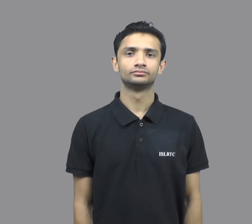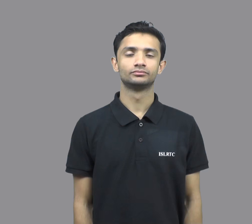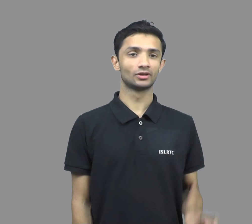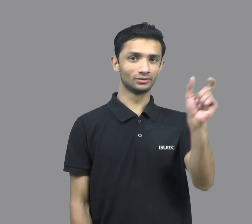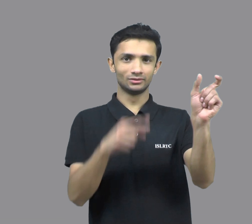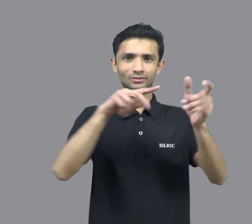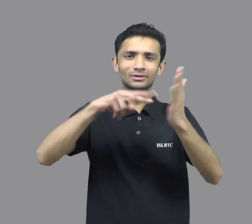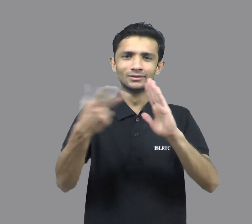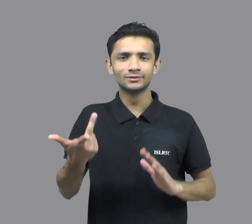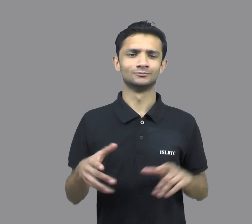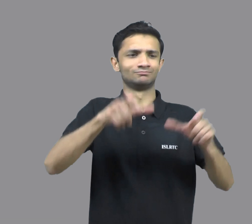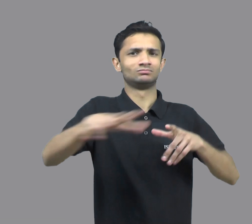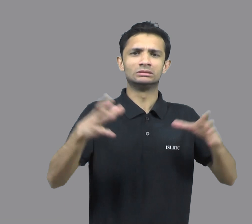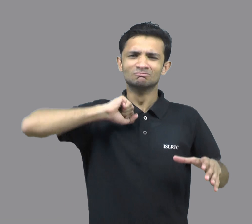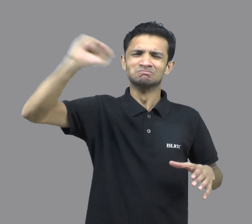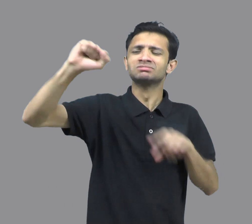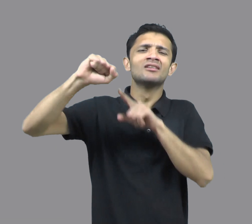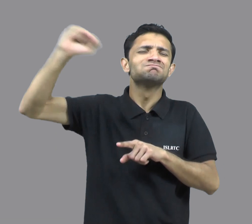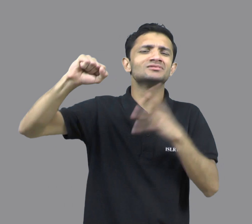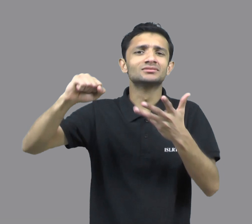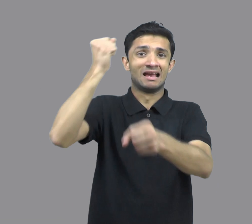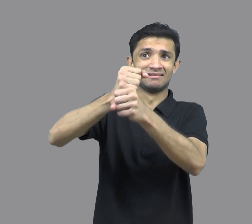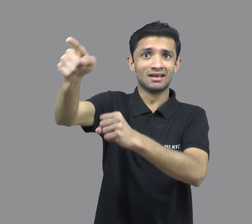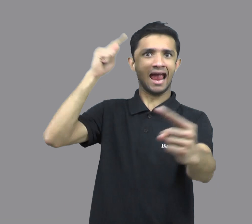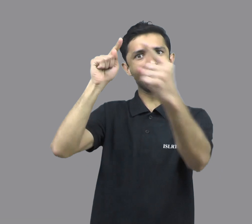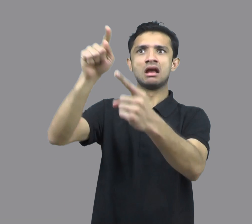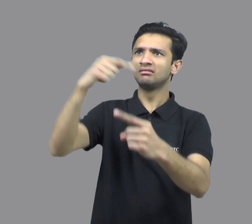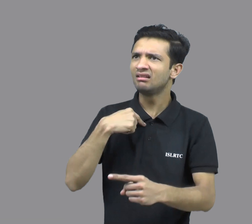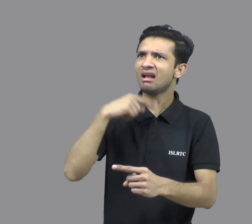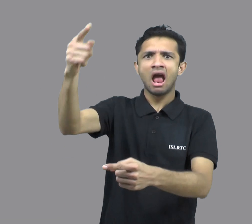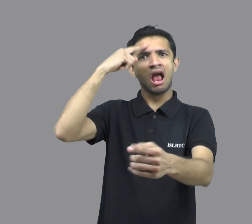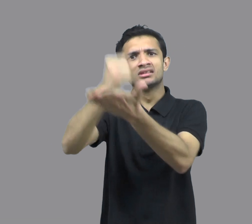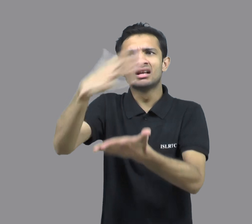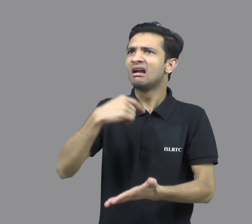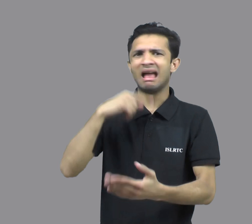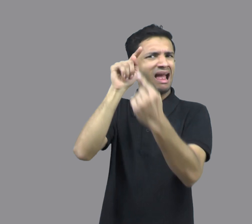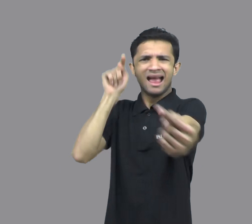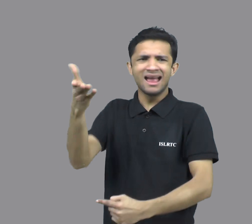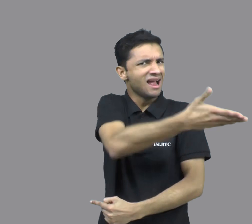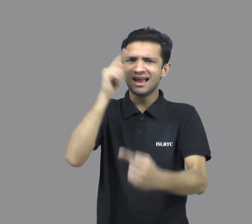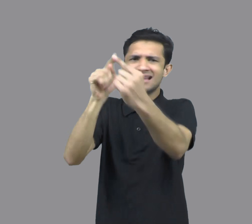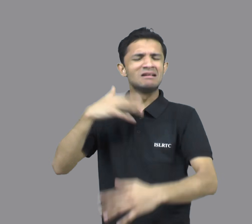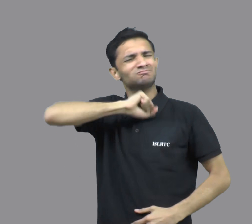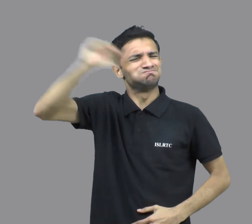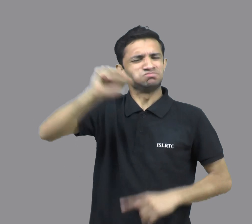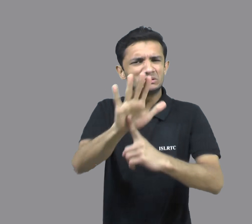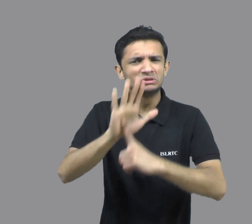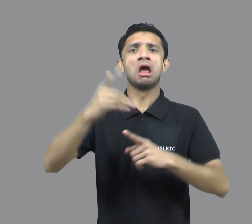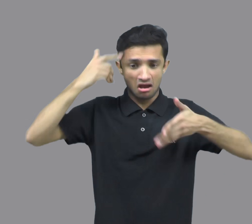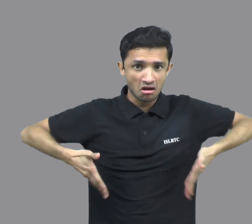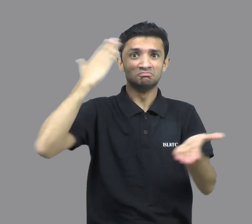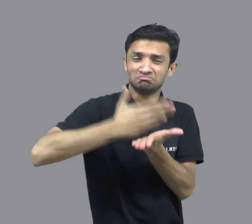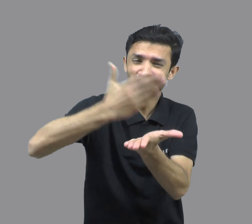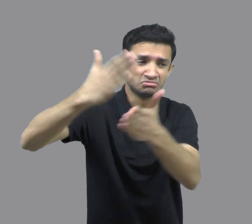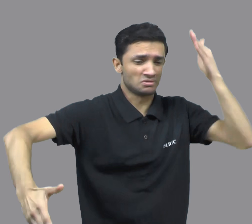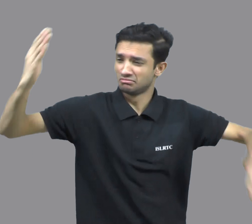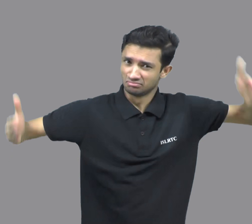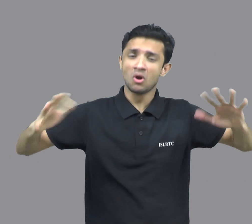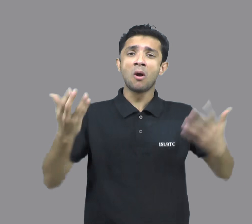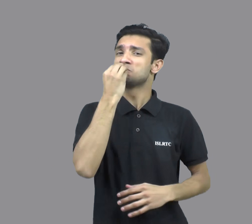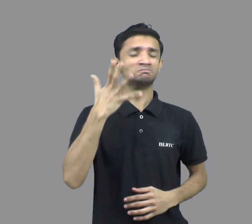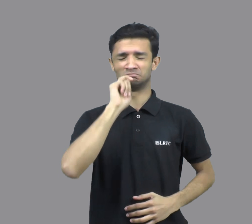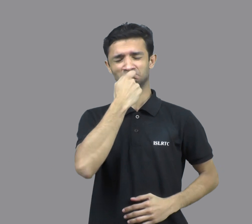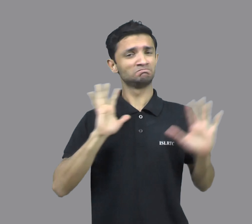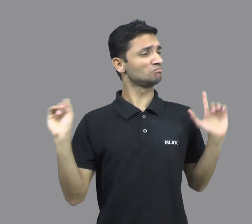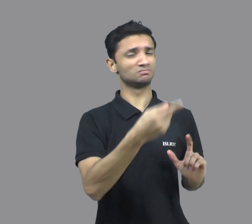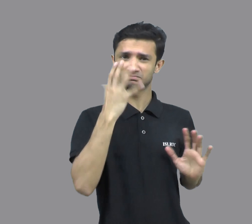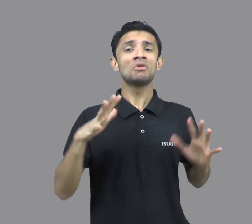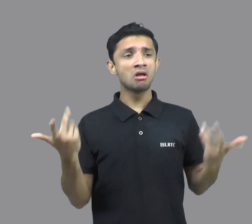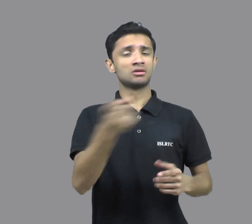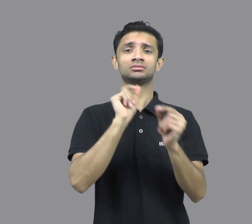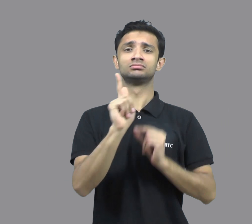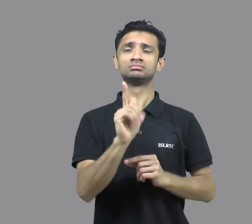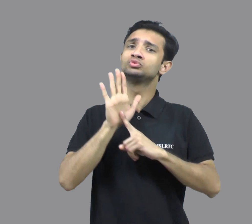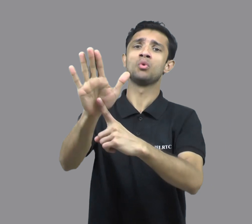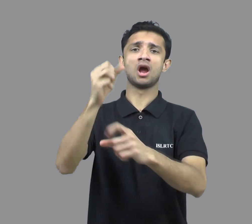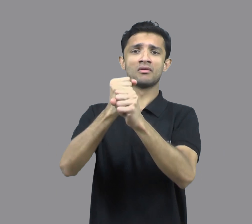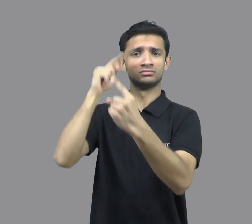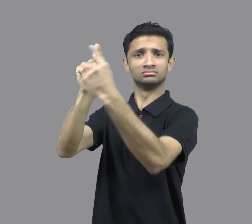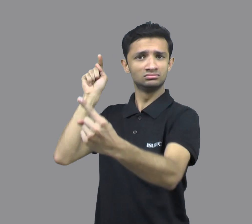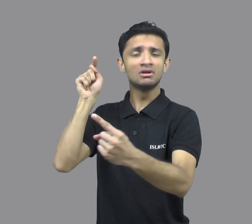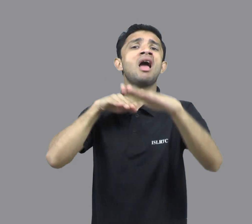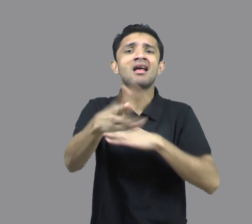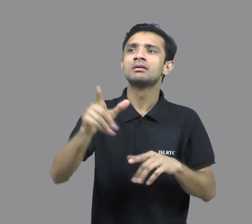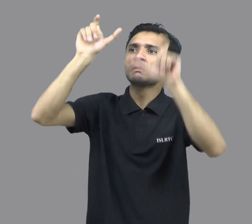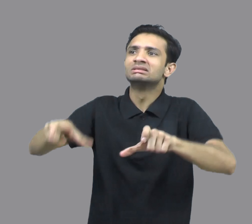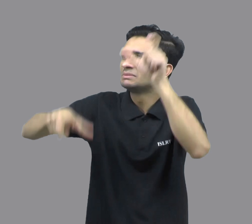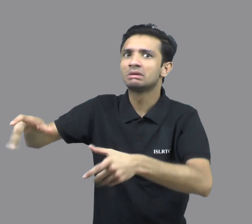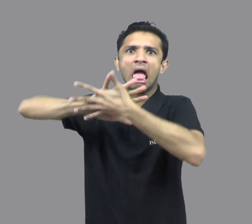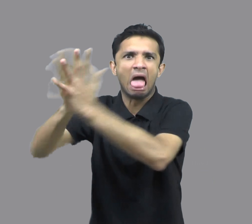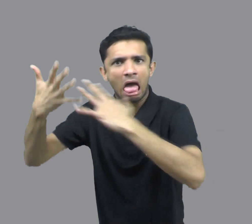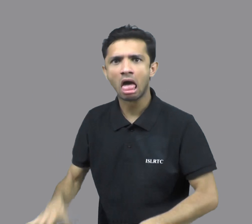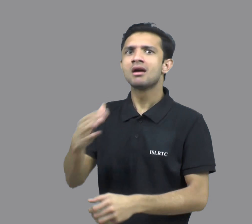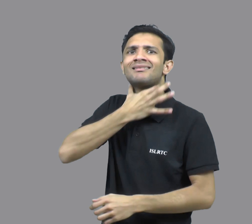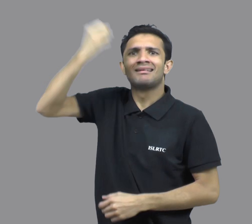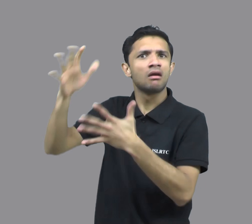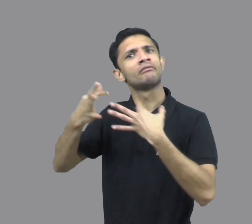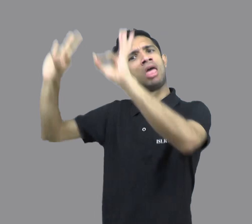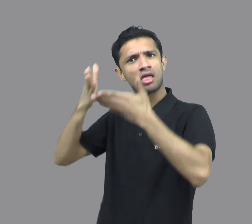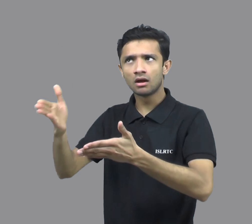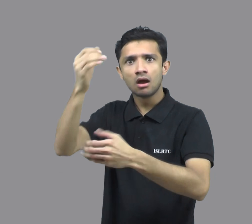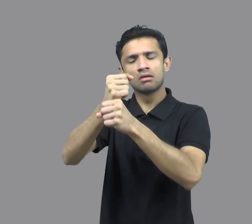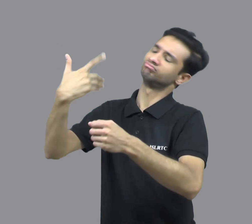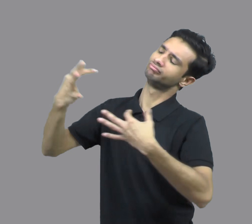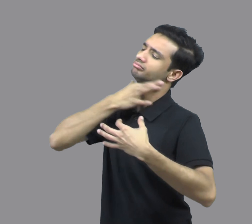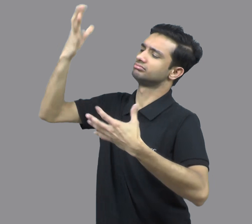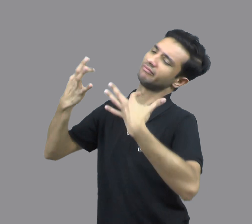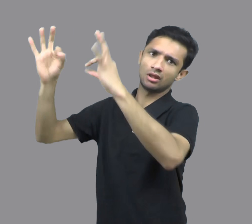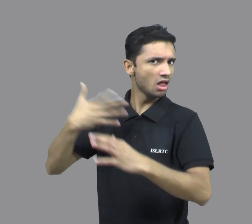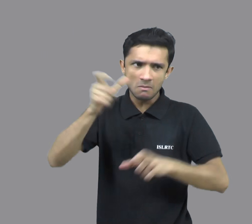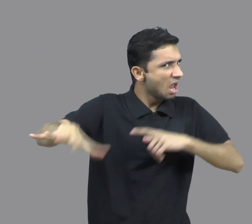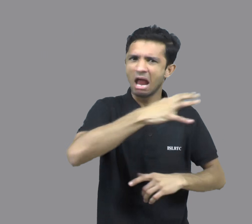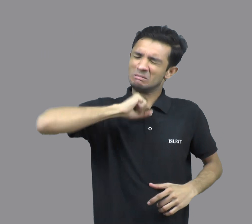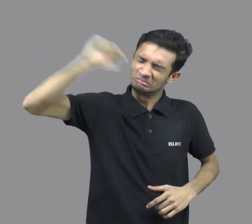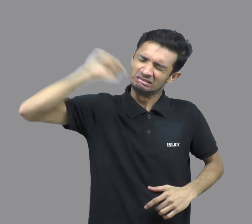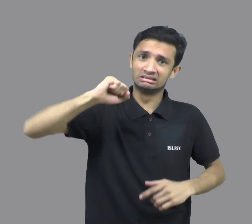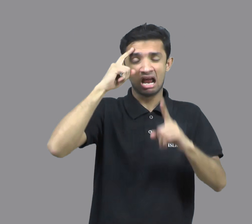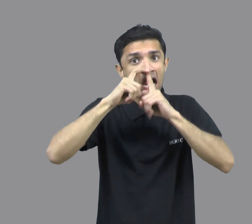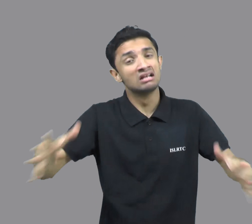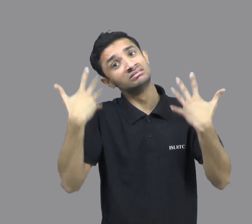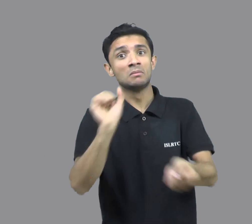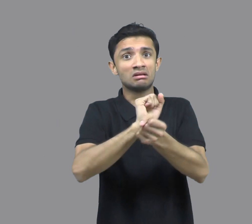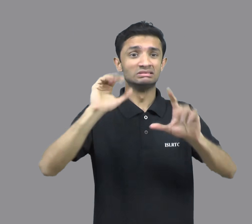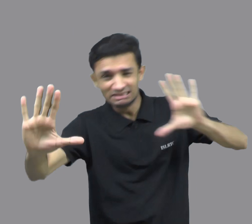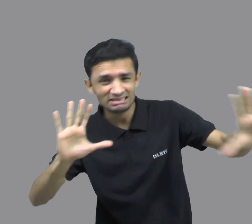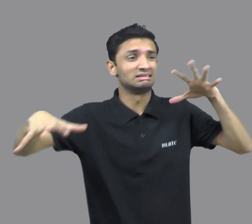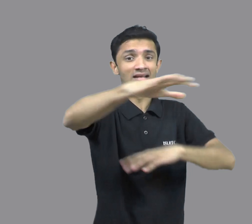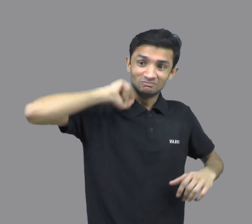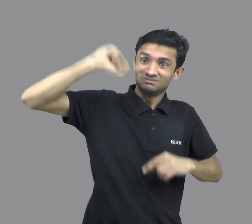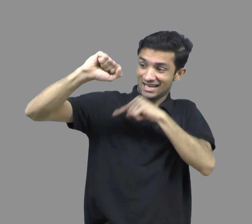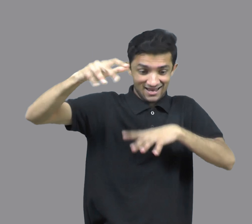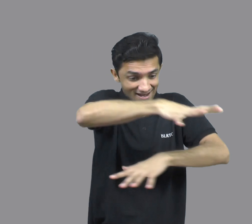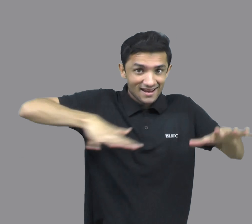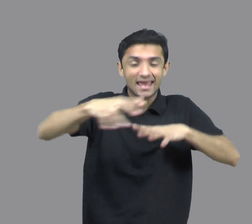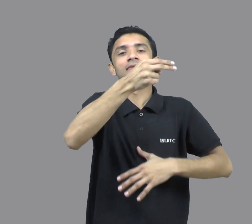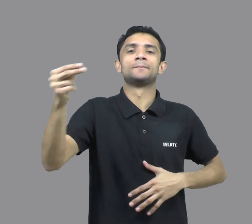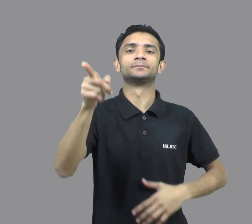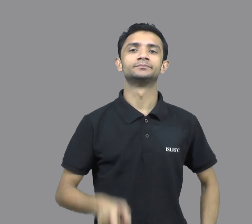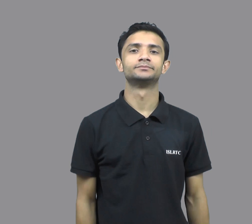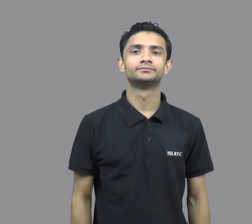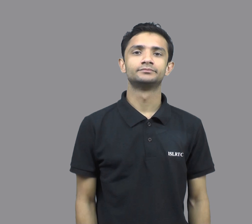Public Protest (Explaination)